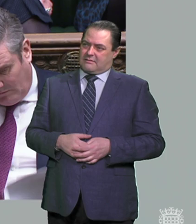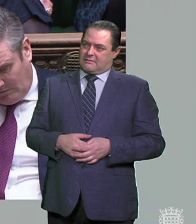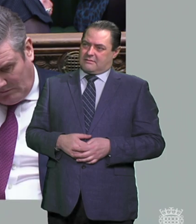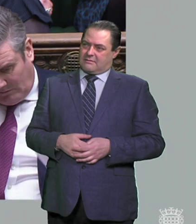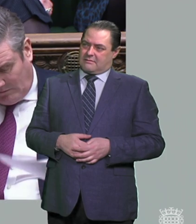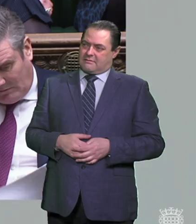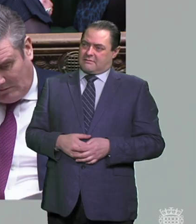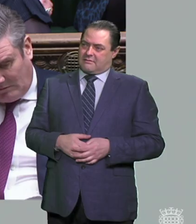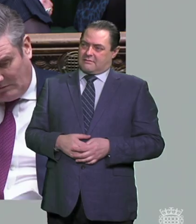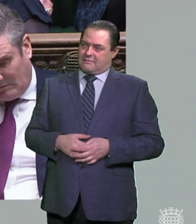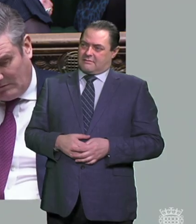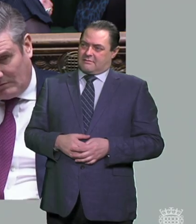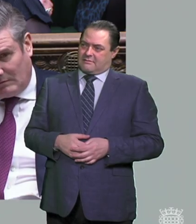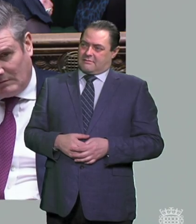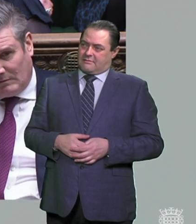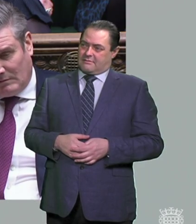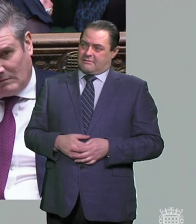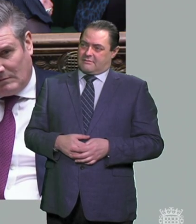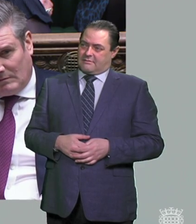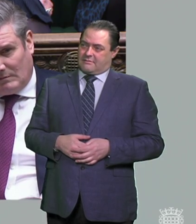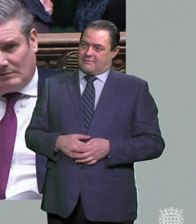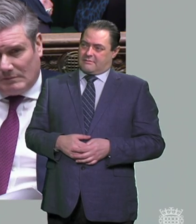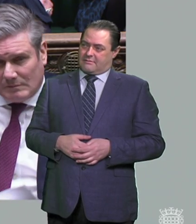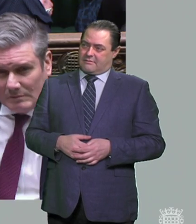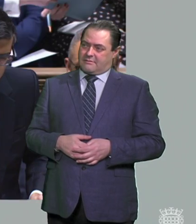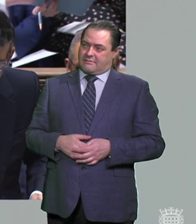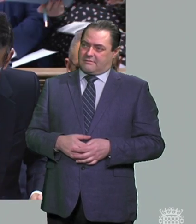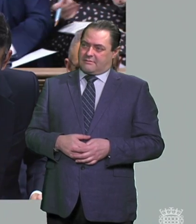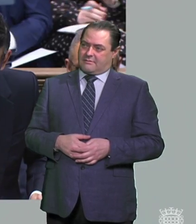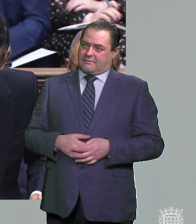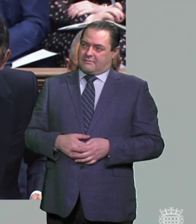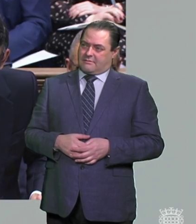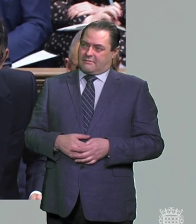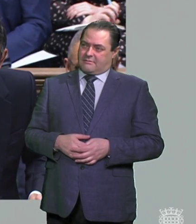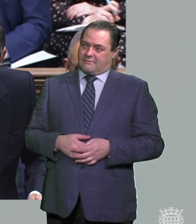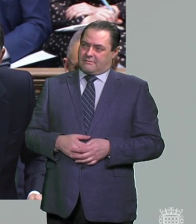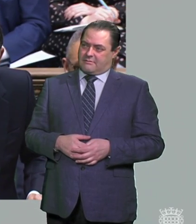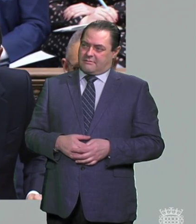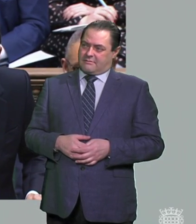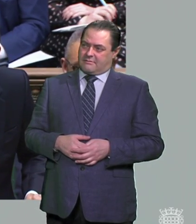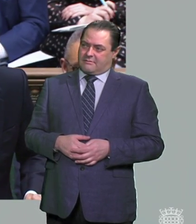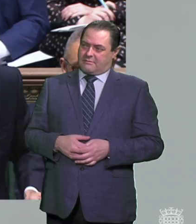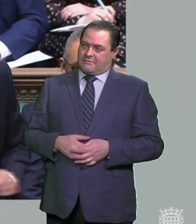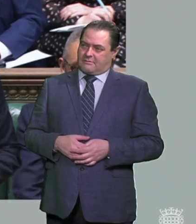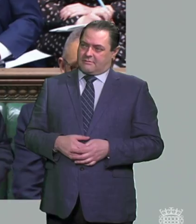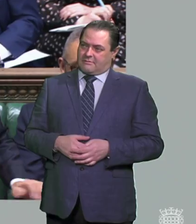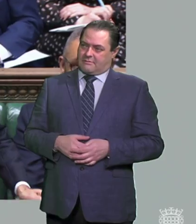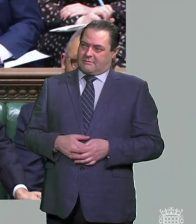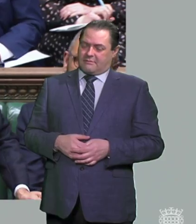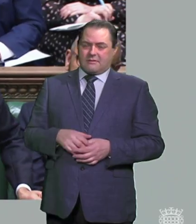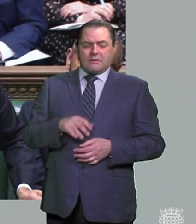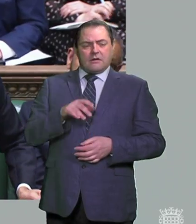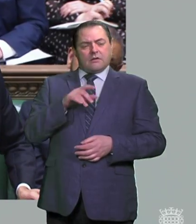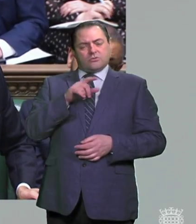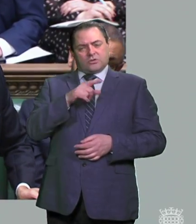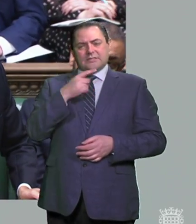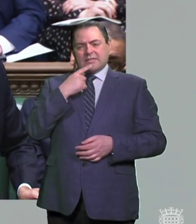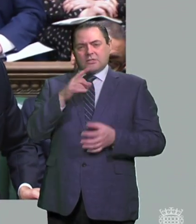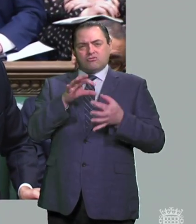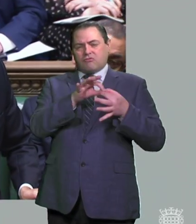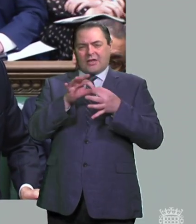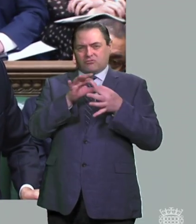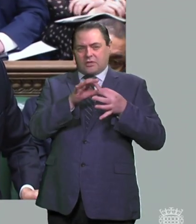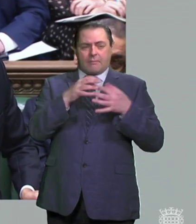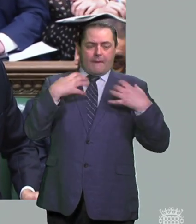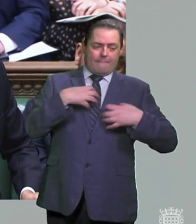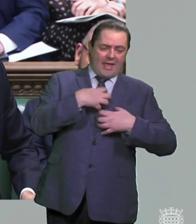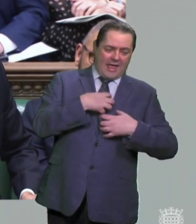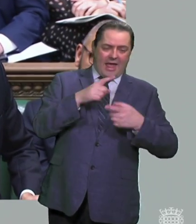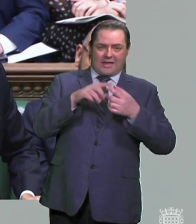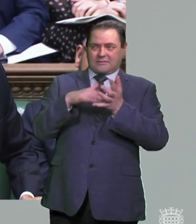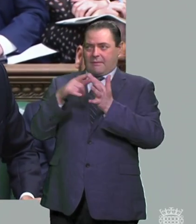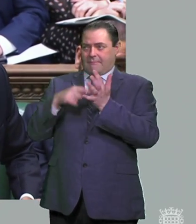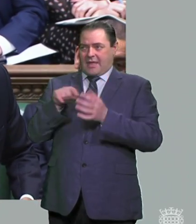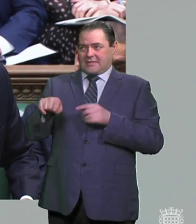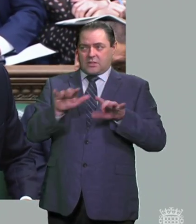She described that relationship between the Mayor and the Met as “dysfunctional”.